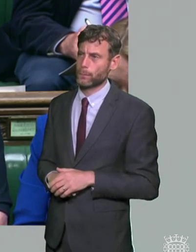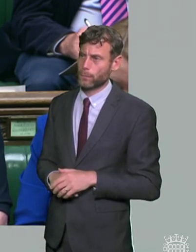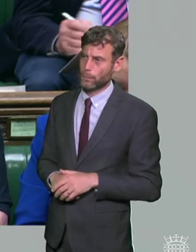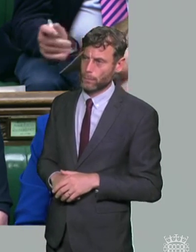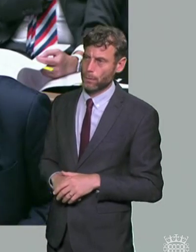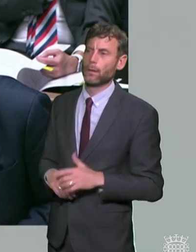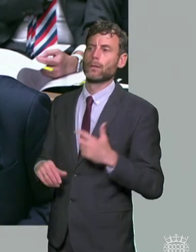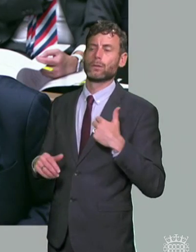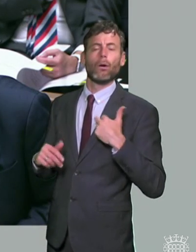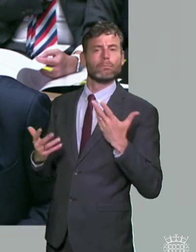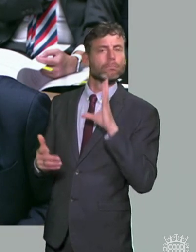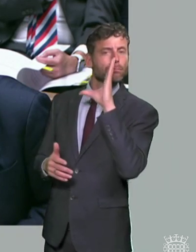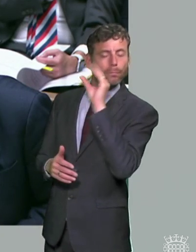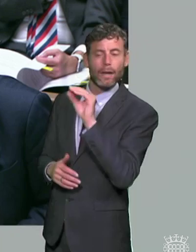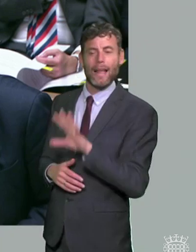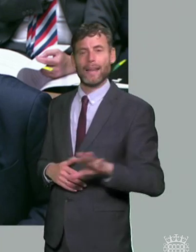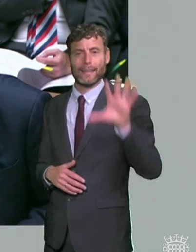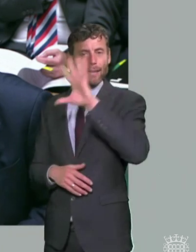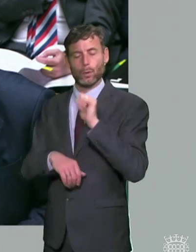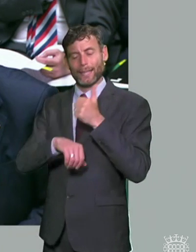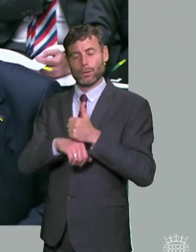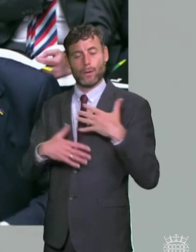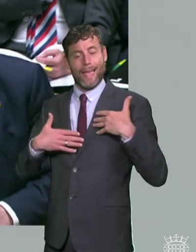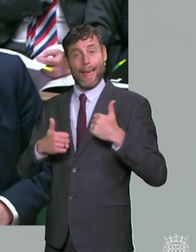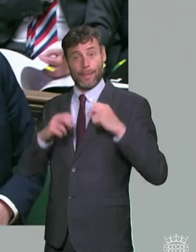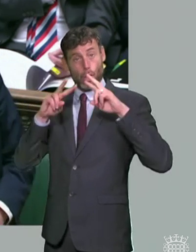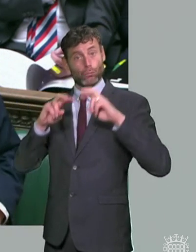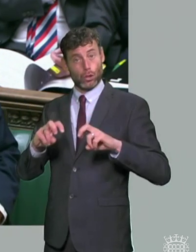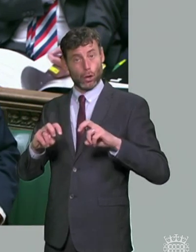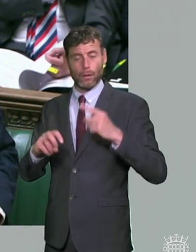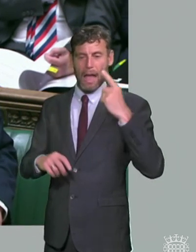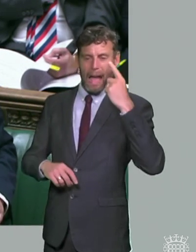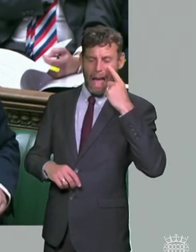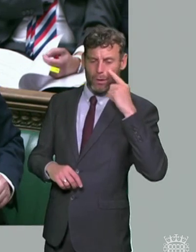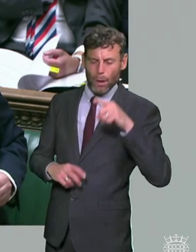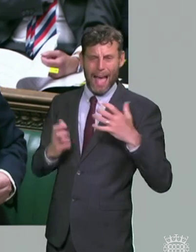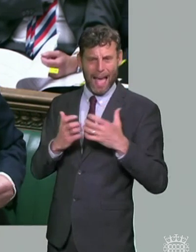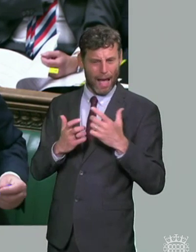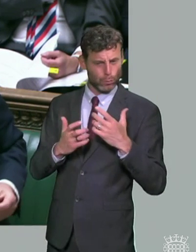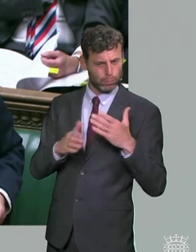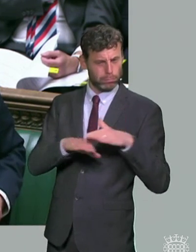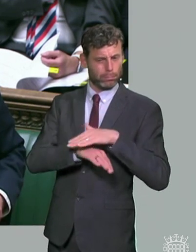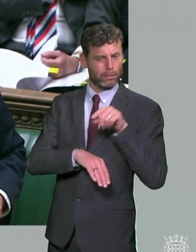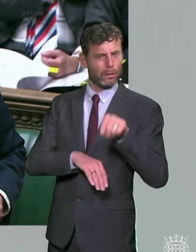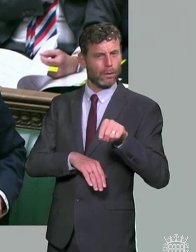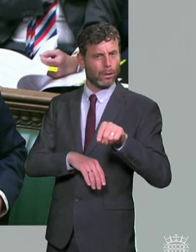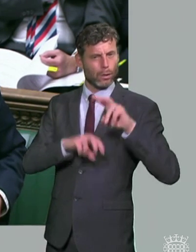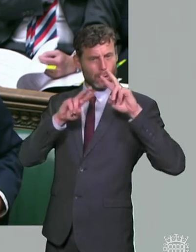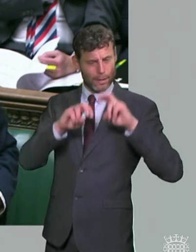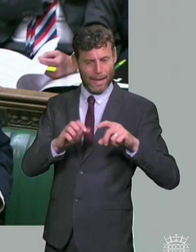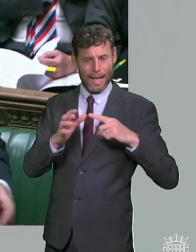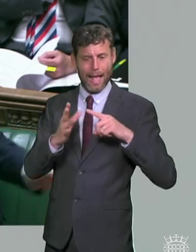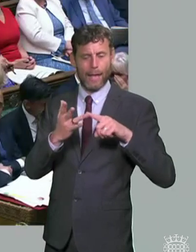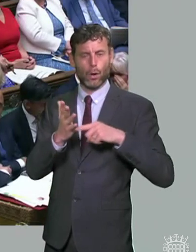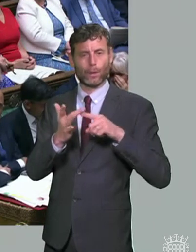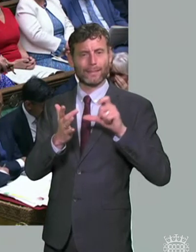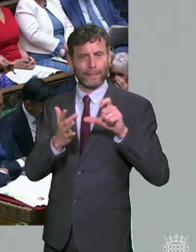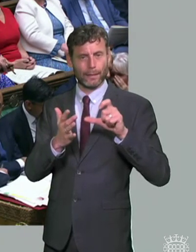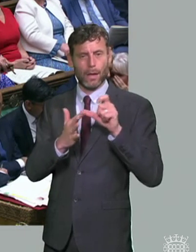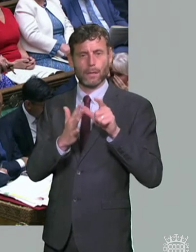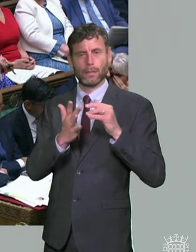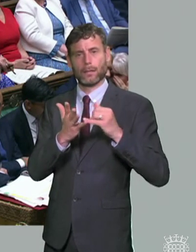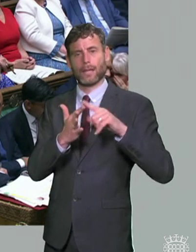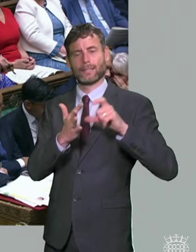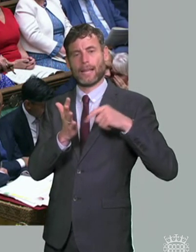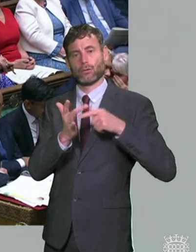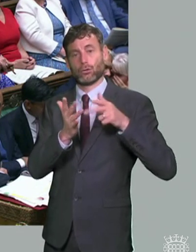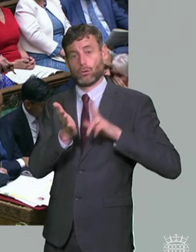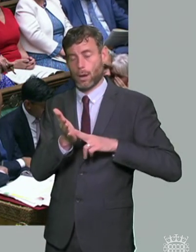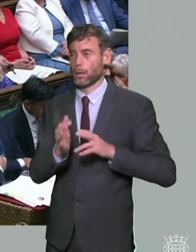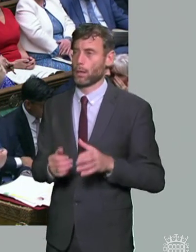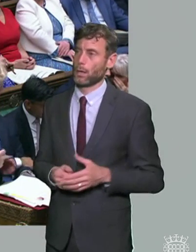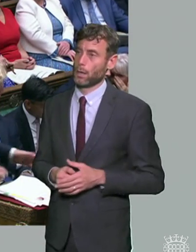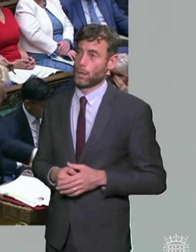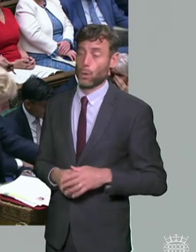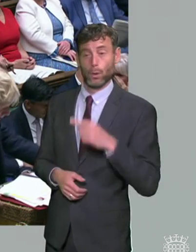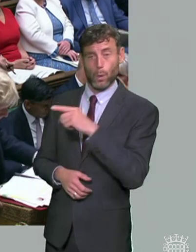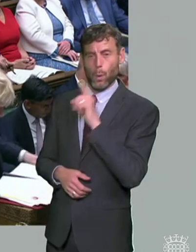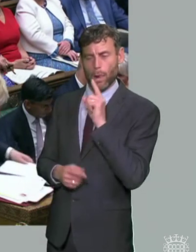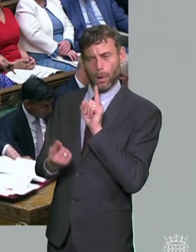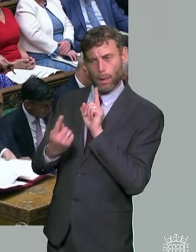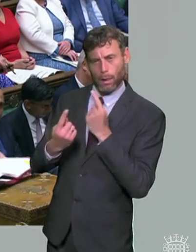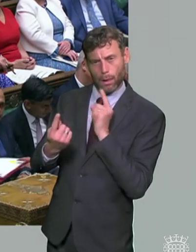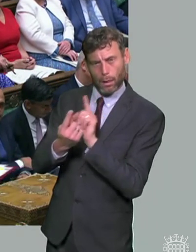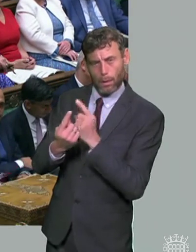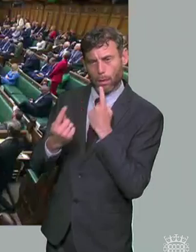I can tell her that the National Institute for Health Research is looking at what more we can do to support research on aortic dissection, and I know that she is meeting my right honourable Friend the Health Secretary shortly.